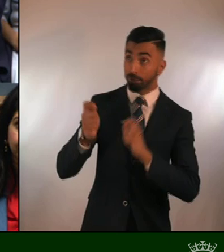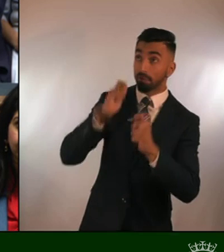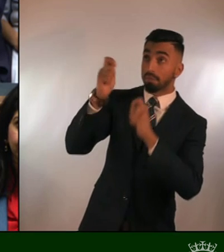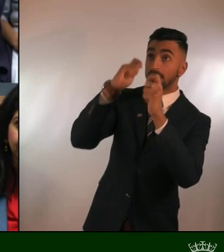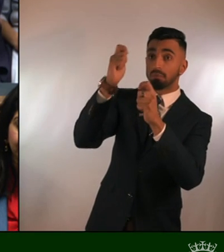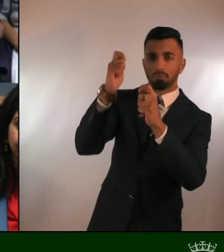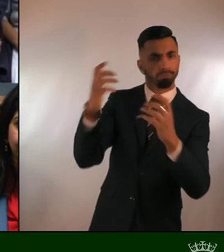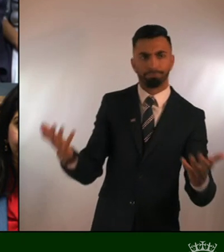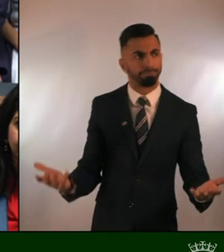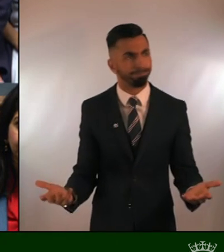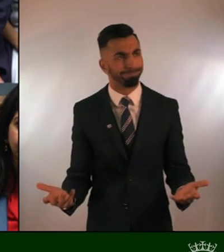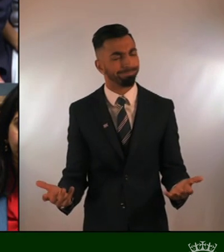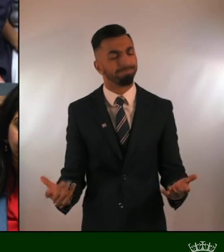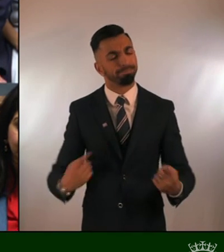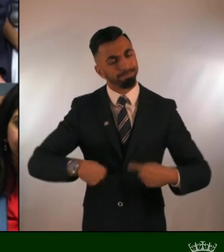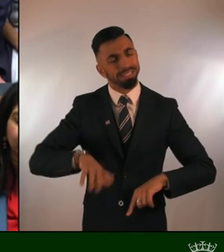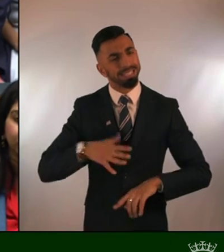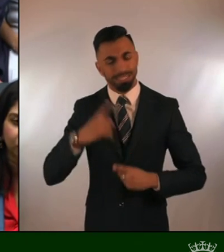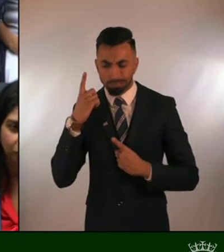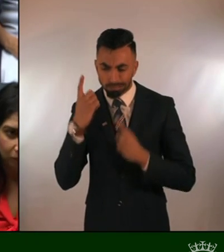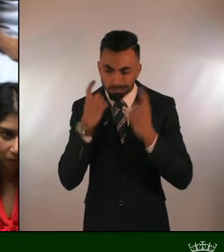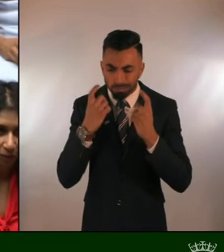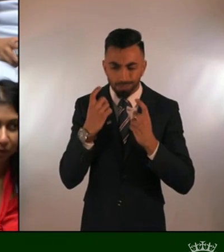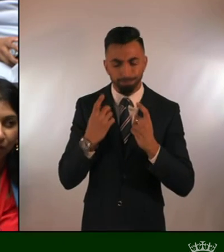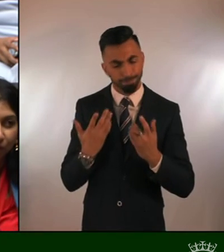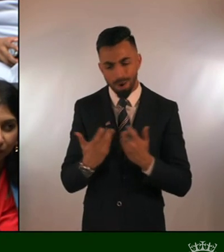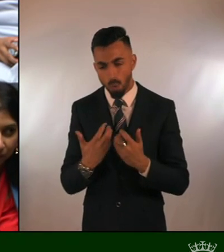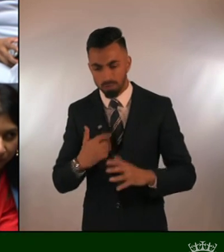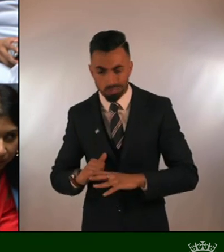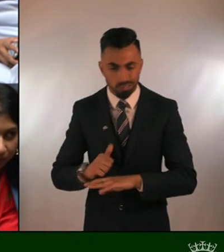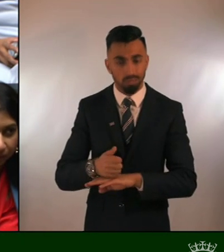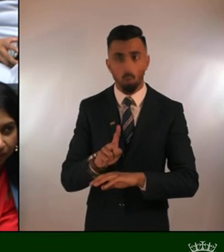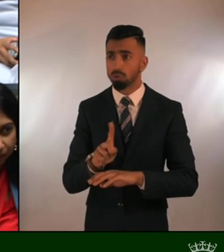we have to put that right. We need to build the infrastructure that will lay the foundations for a new century of prosperity.